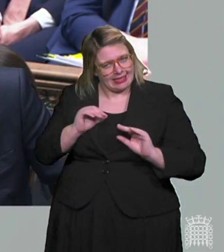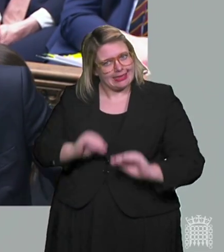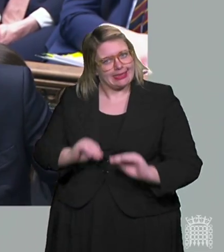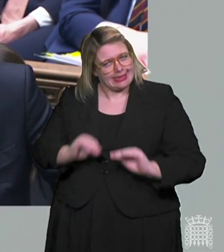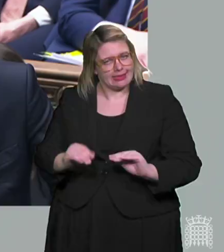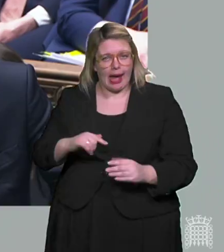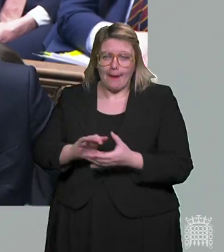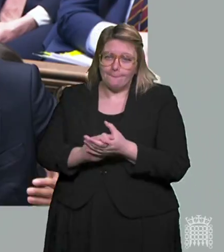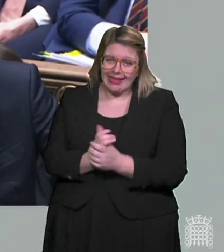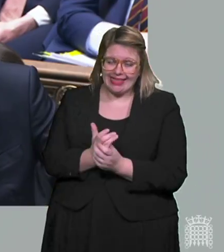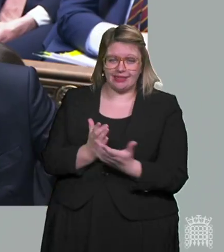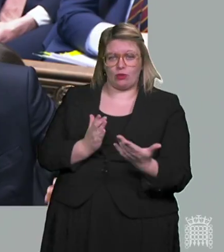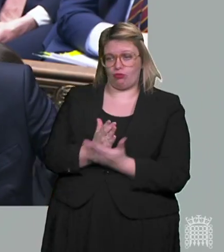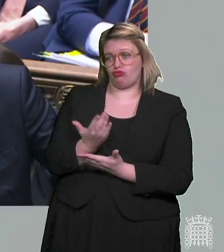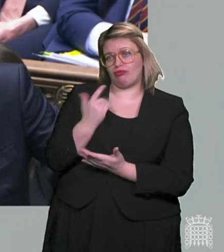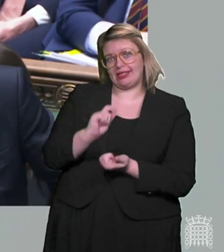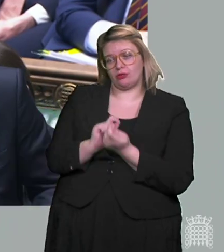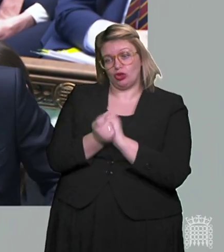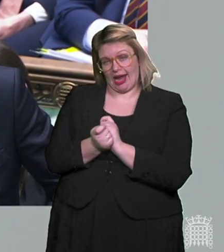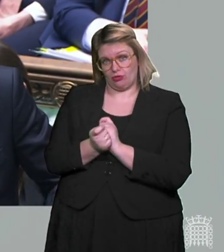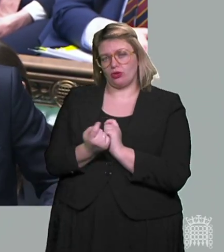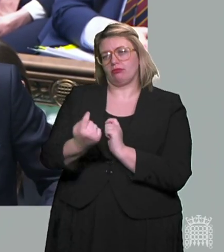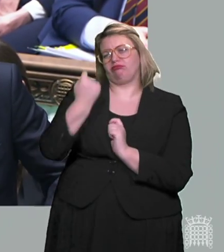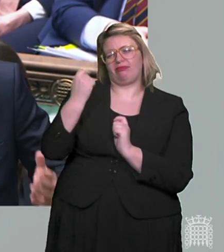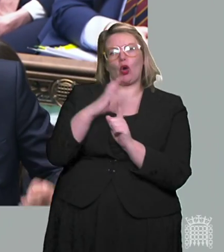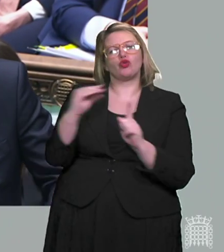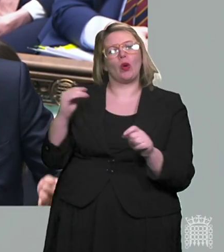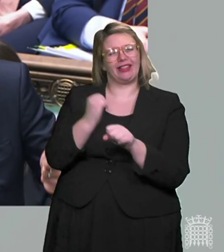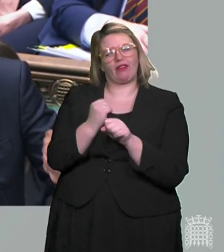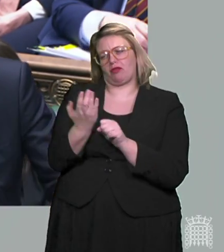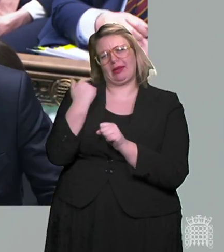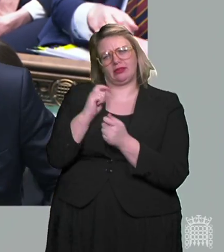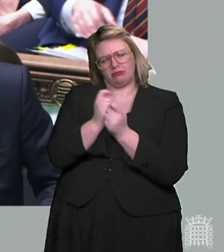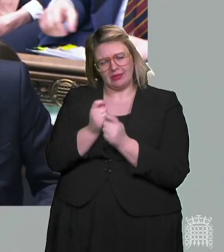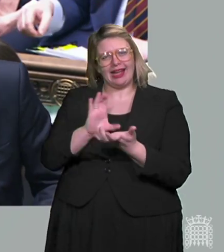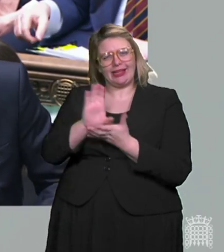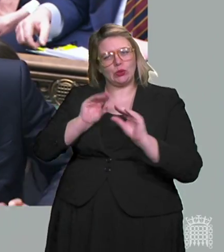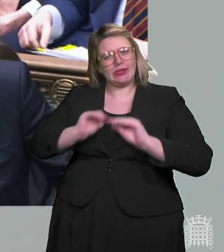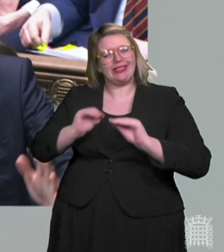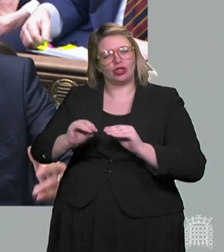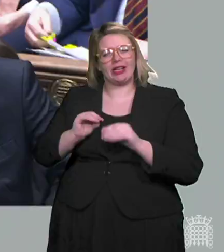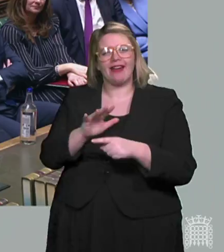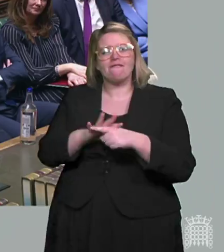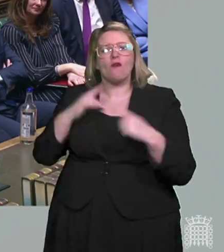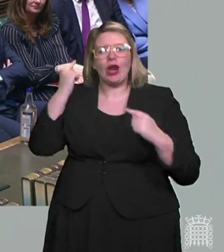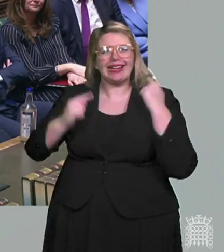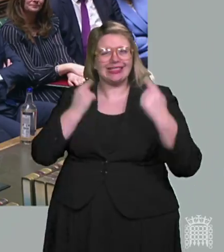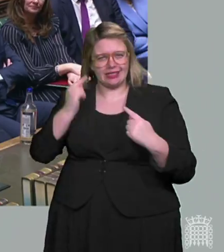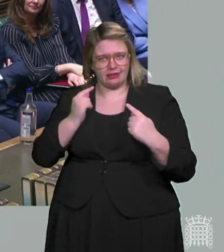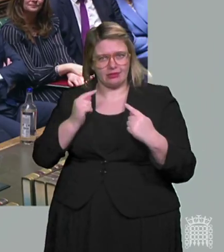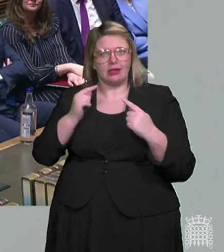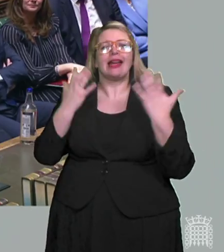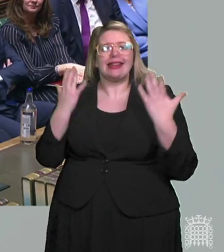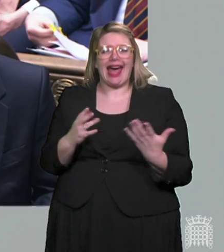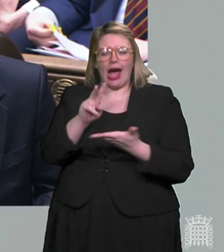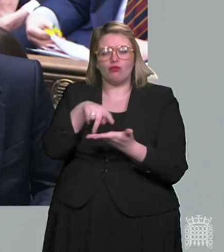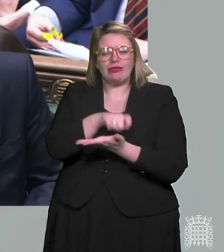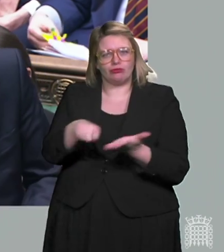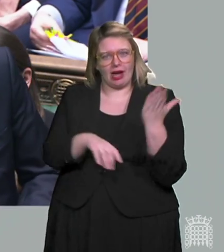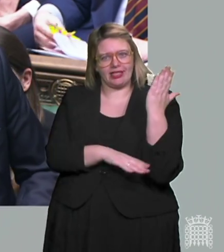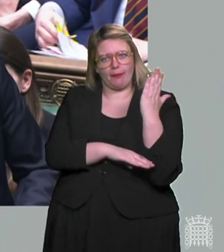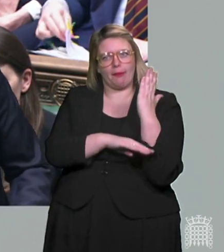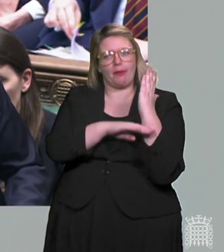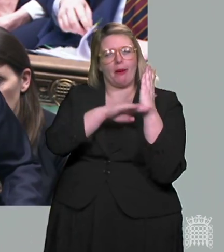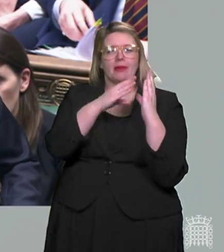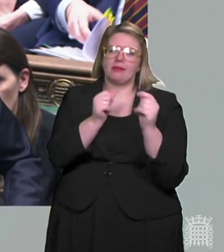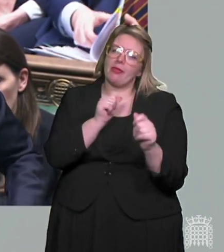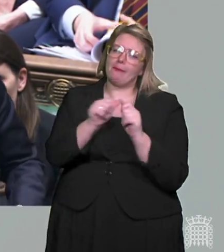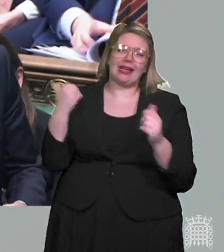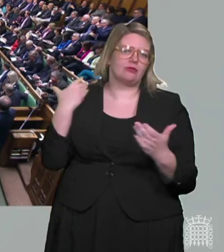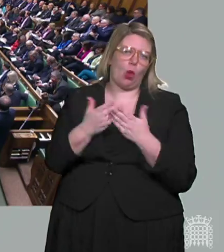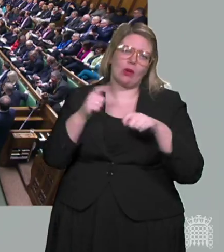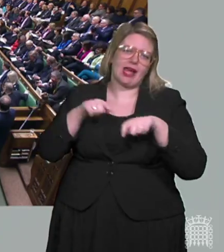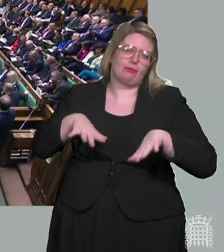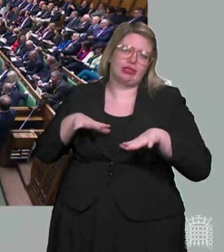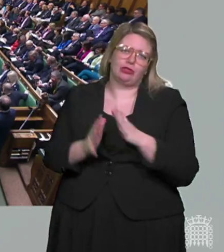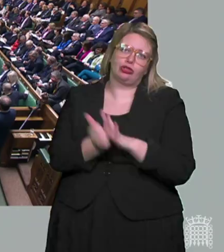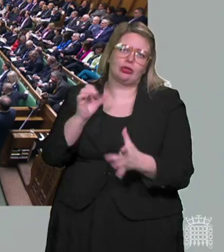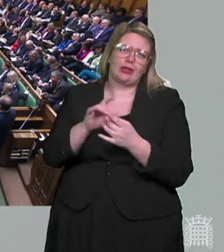I am so pleased that, because of the reforms introduced by previous Conservative Governments, particularly on phonics, we have now marched up the international league table and have some of the best results for reading that we have seen in a very long time.